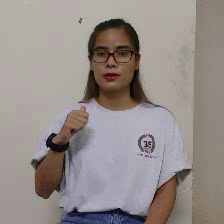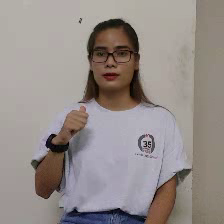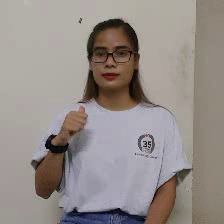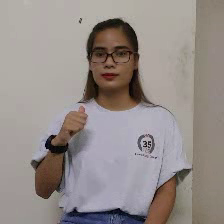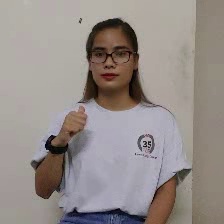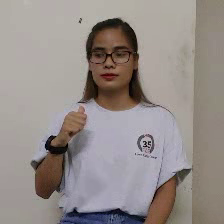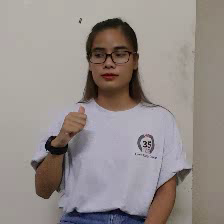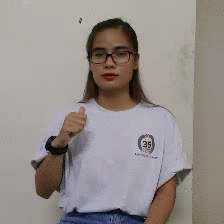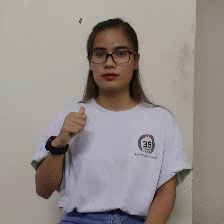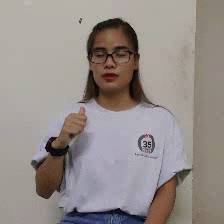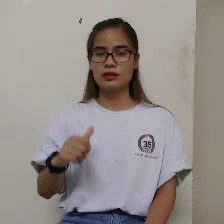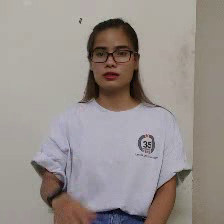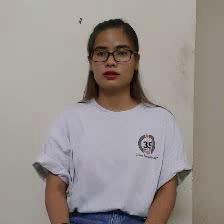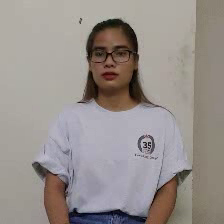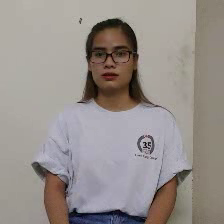Nghỉ ngơi